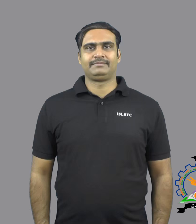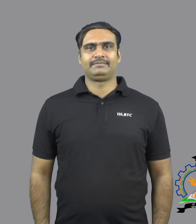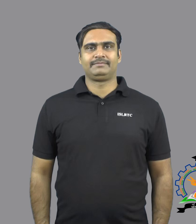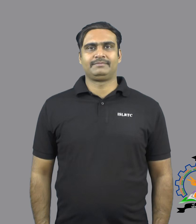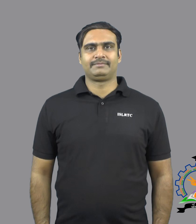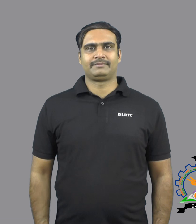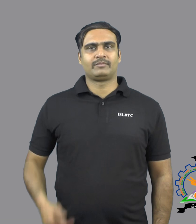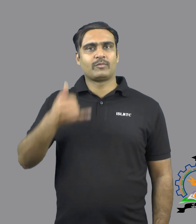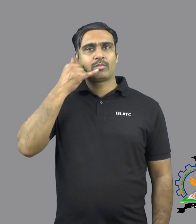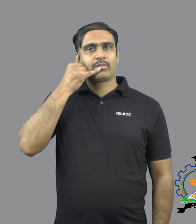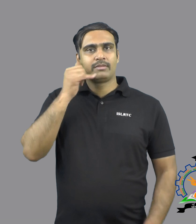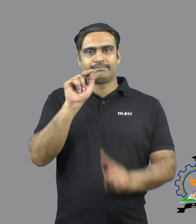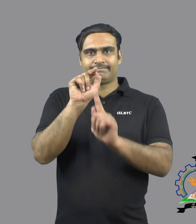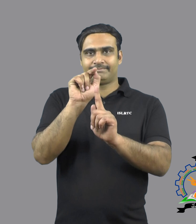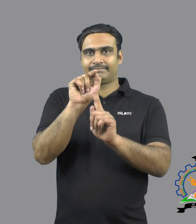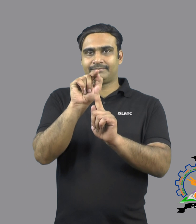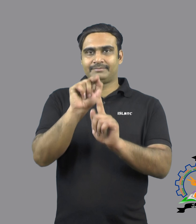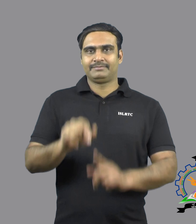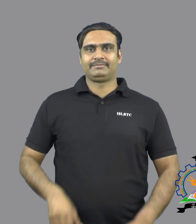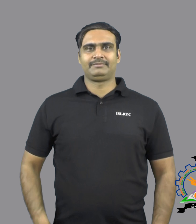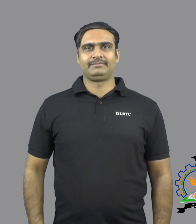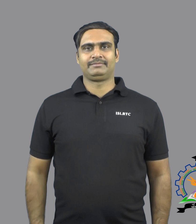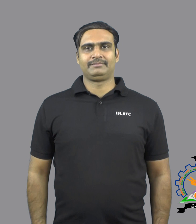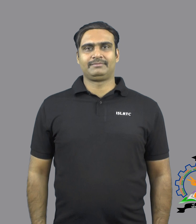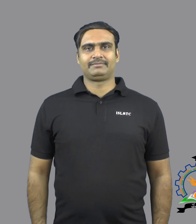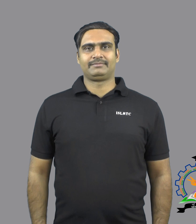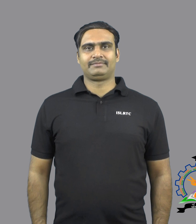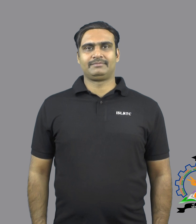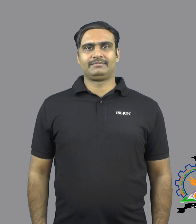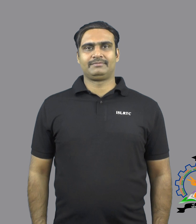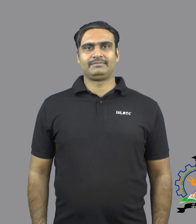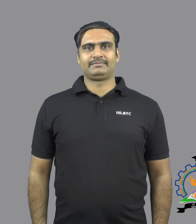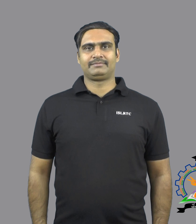Iball Mobile